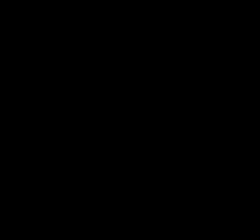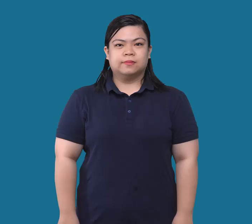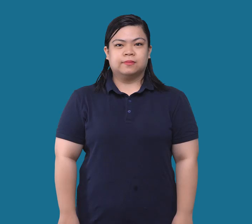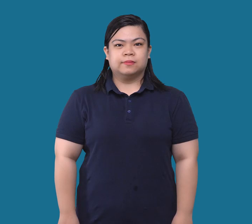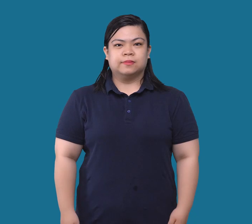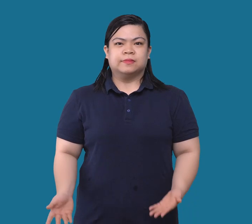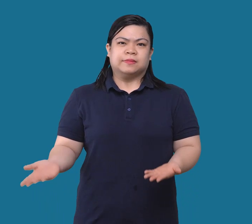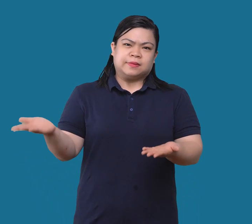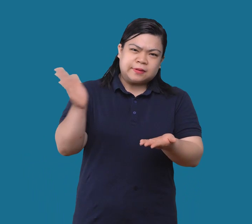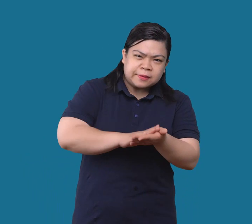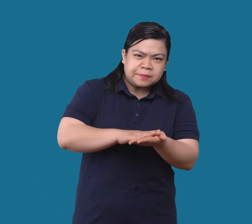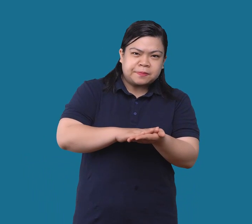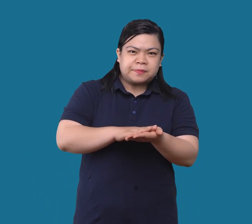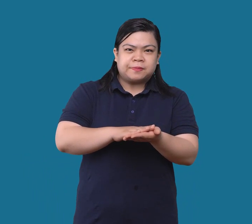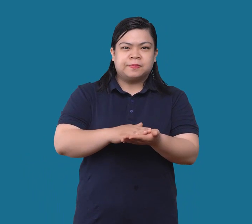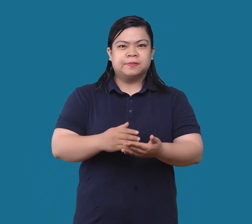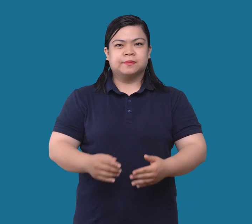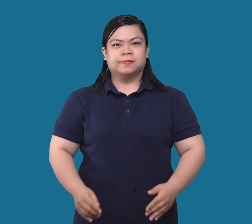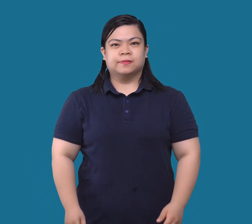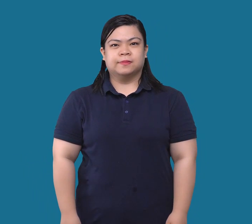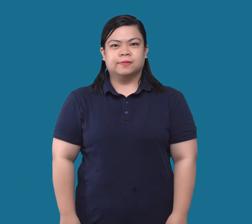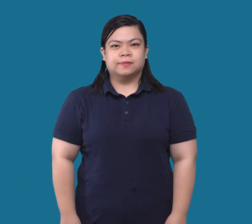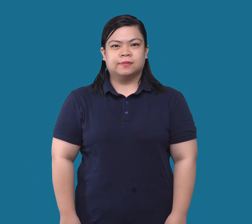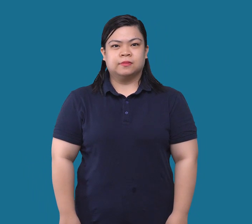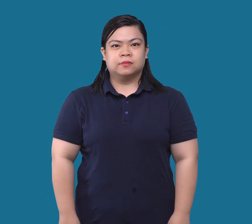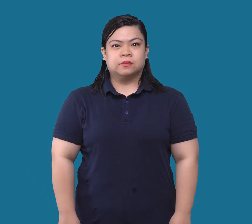thêm